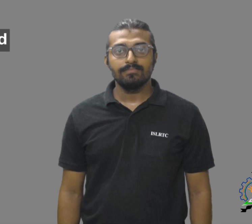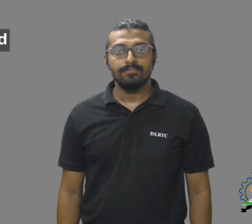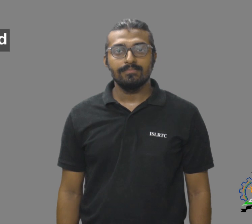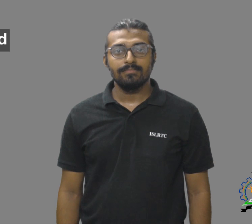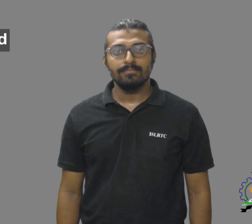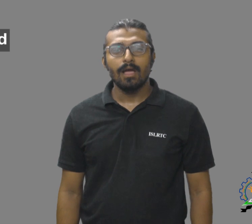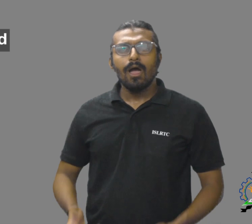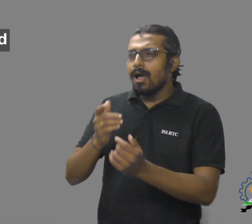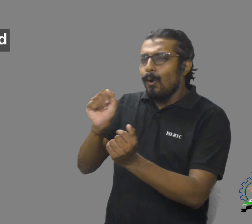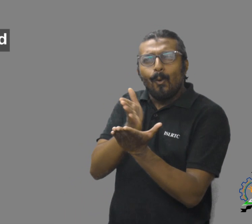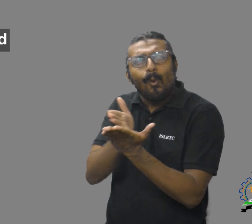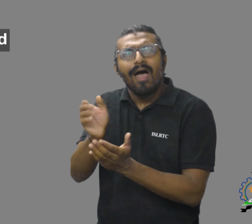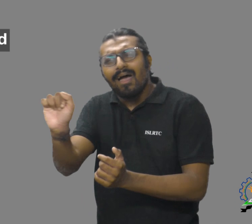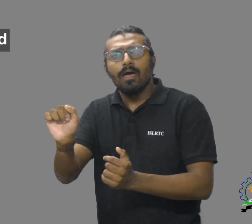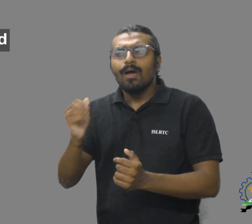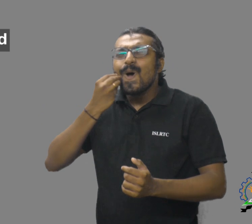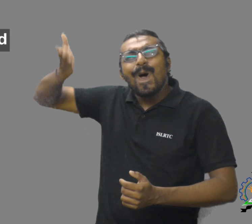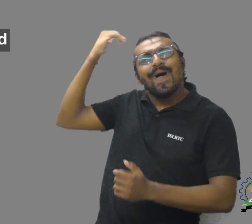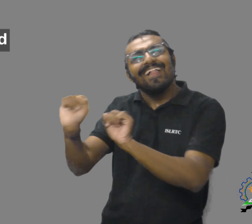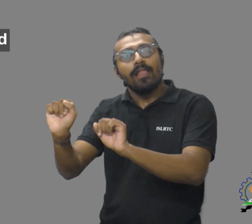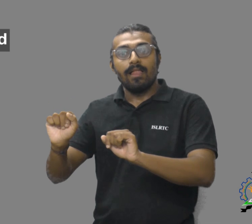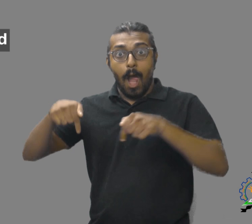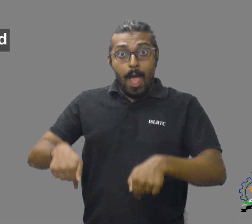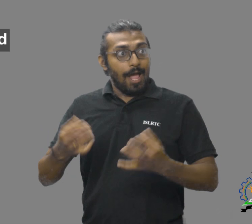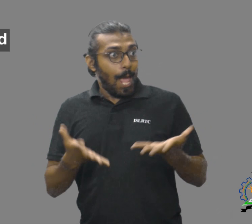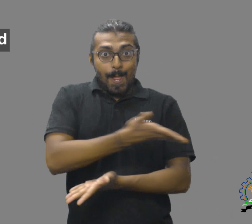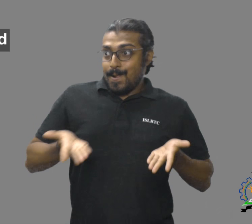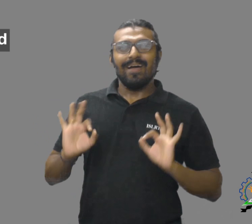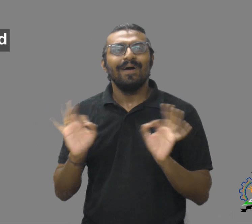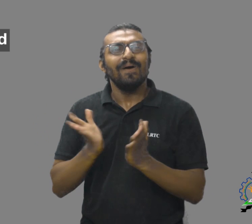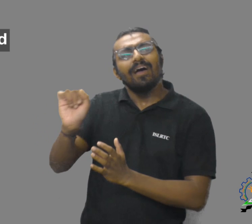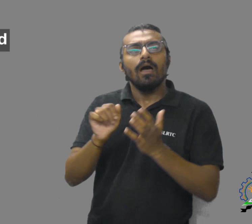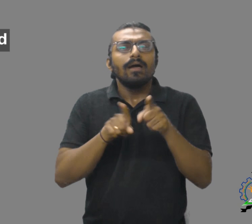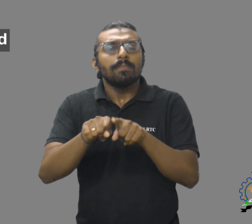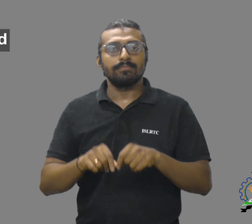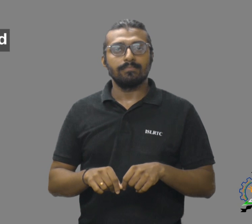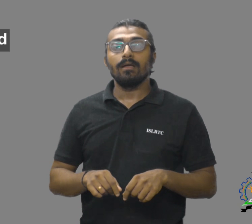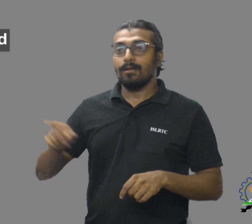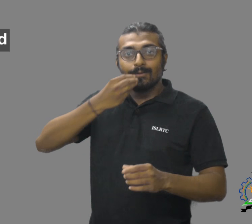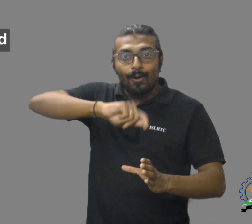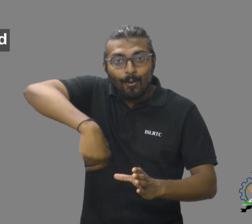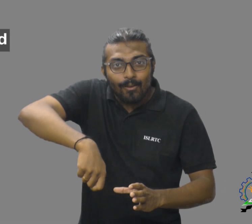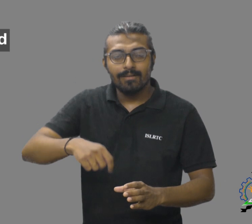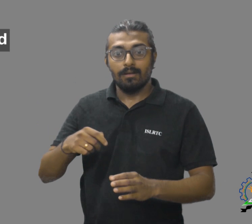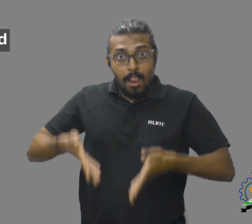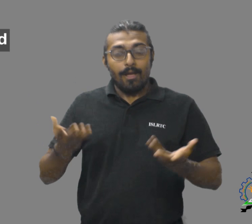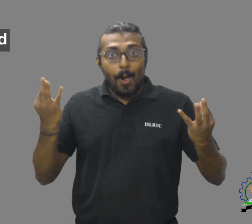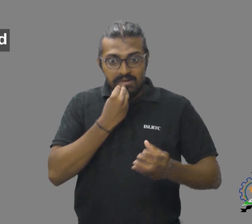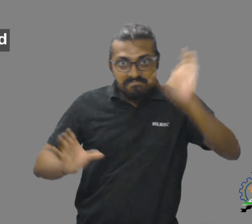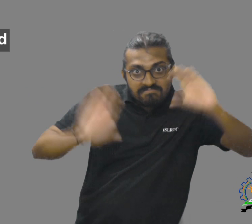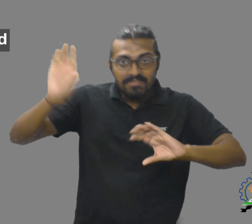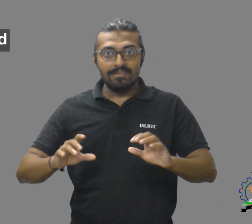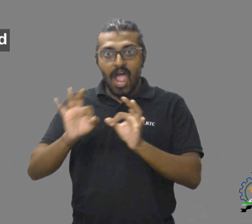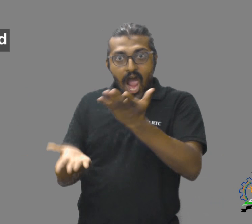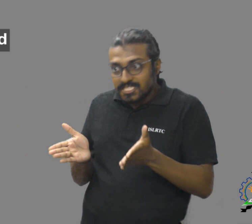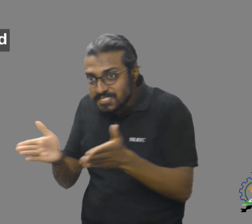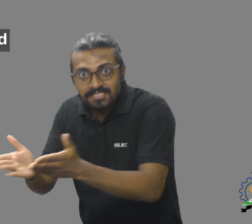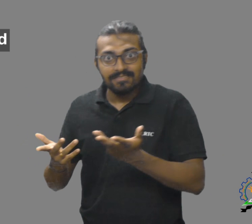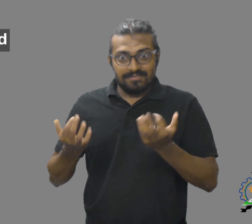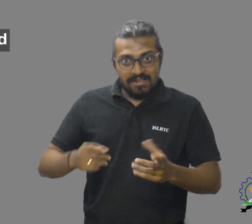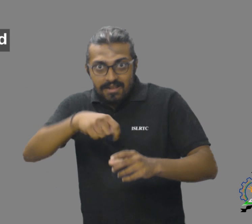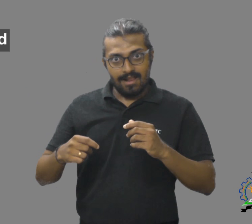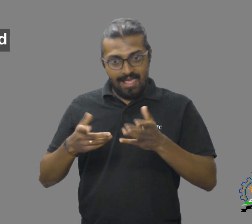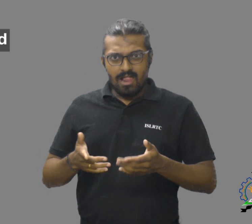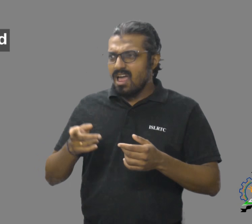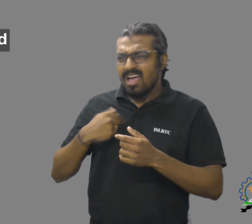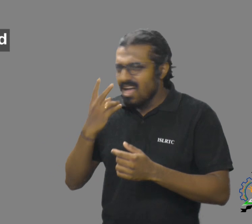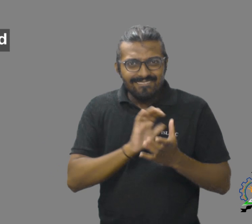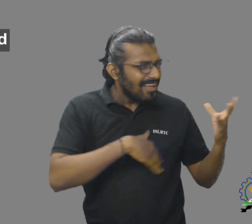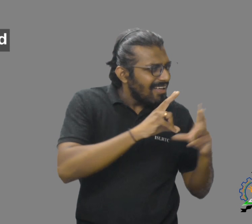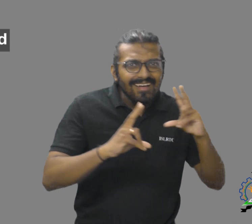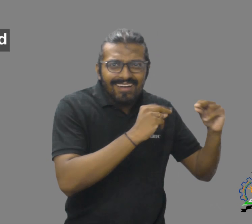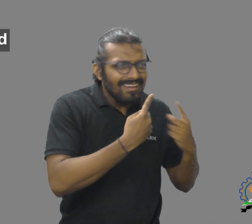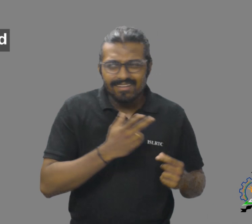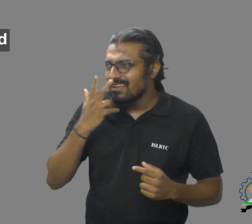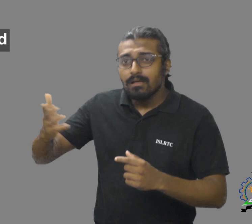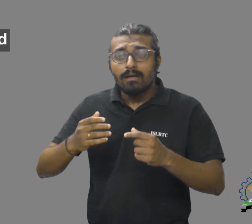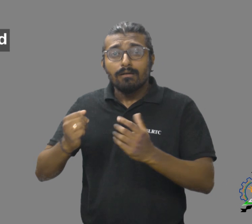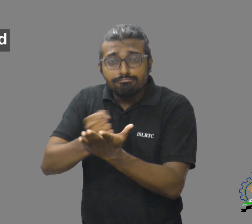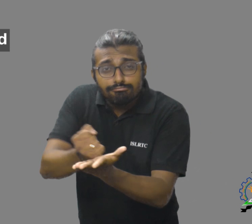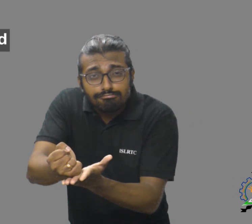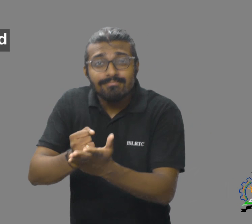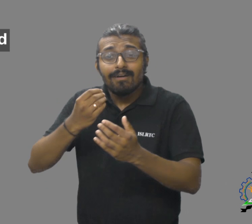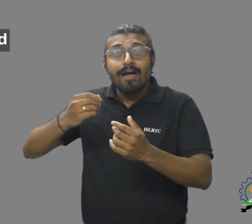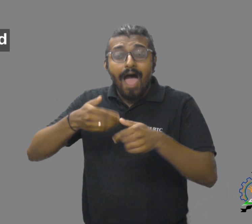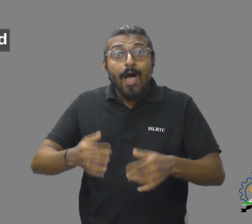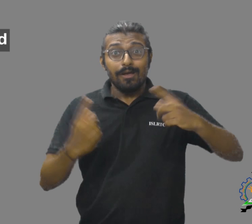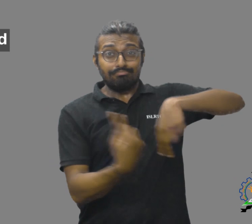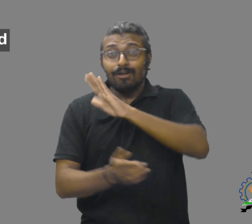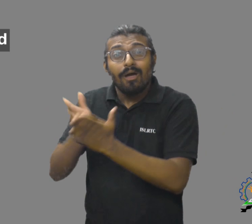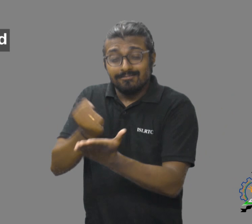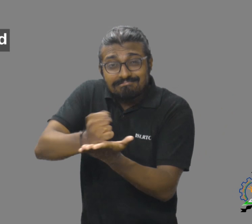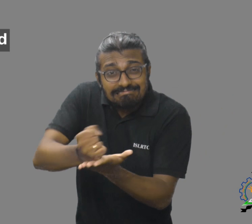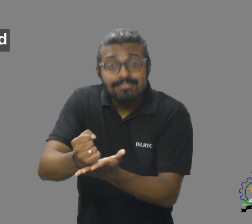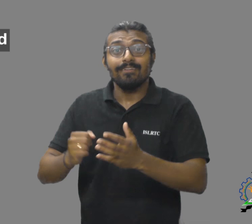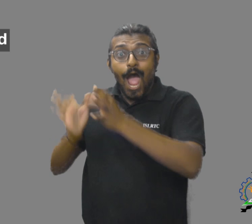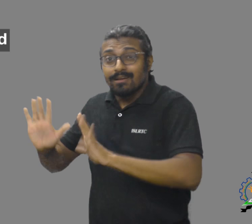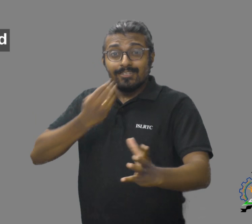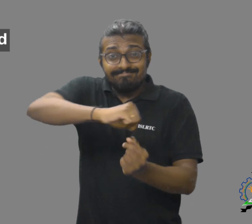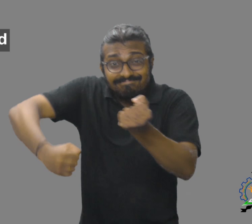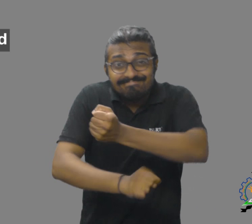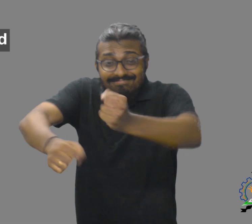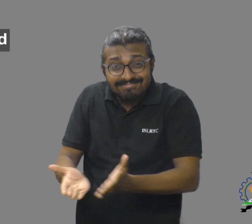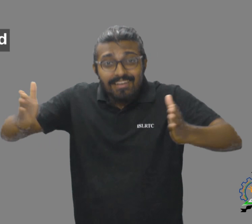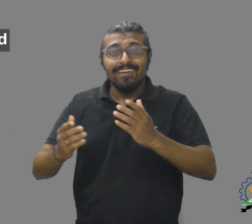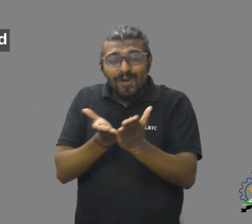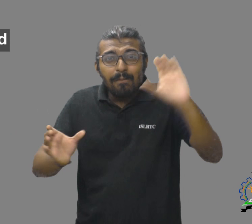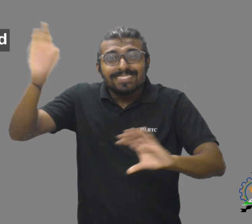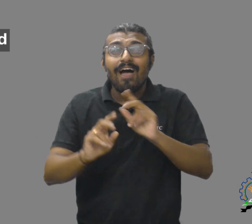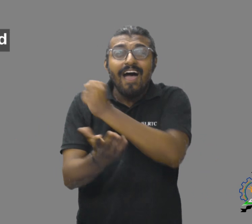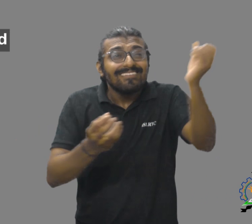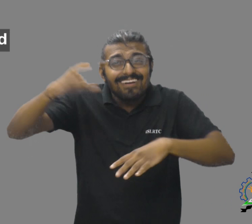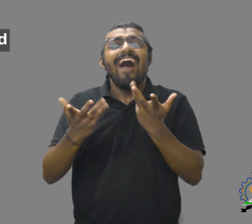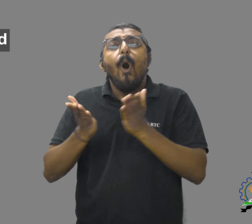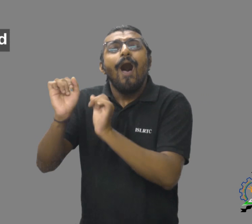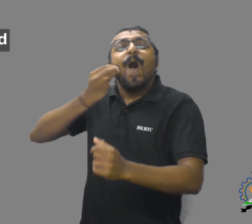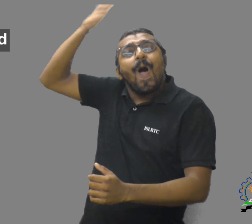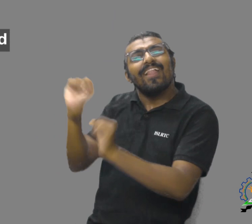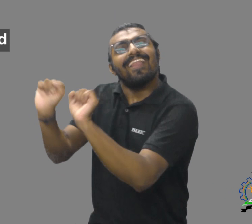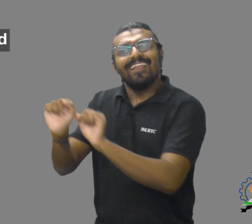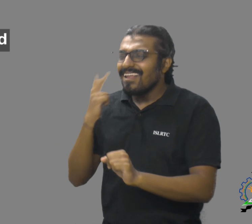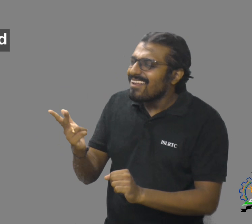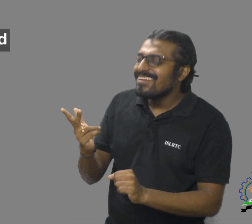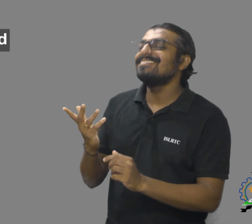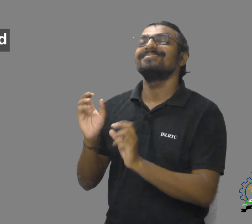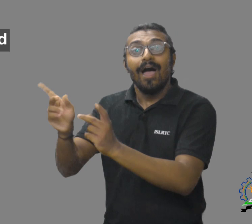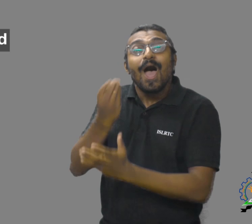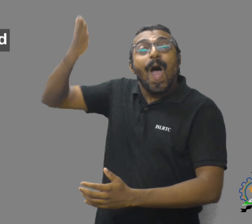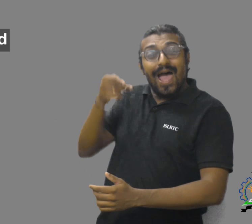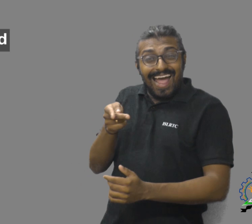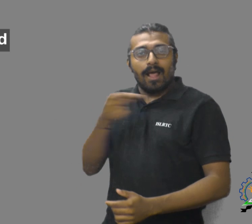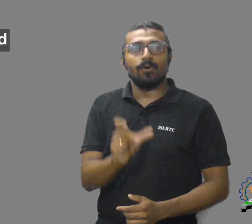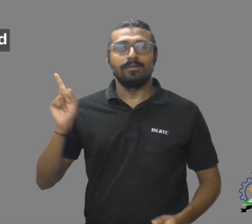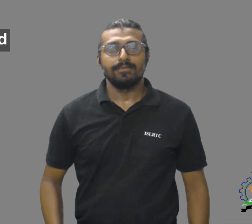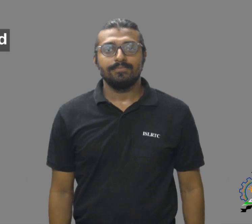Old-Fashioned